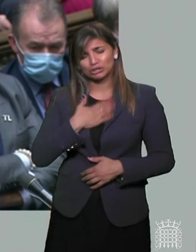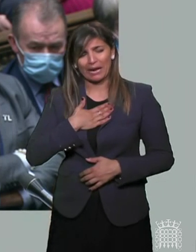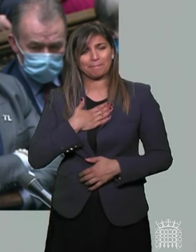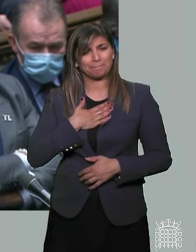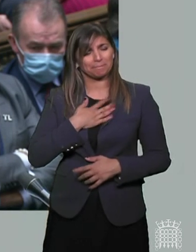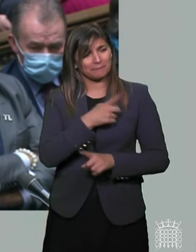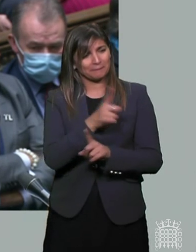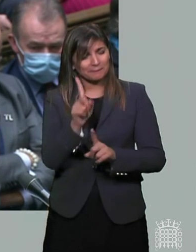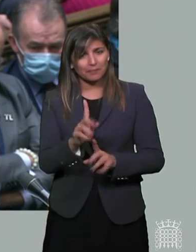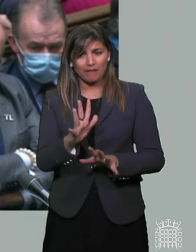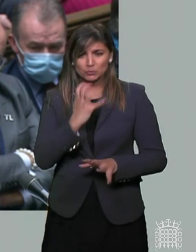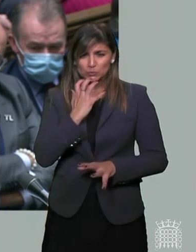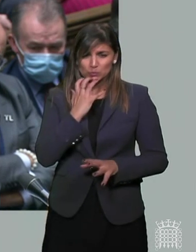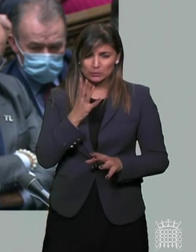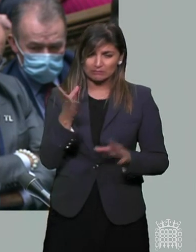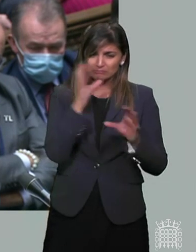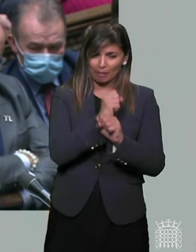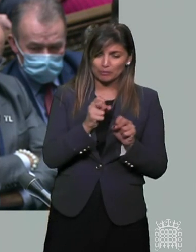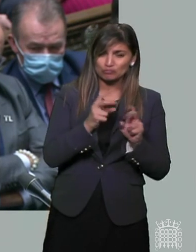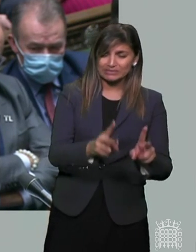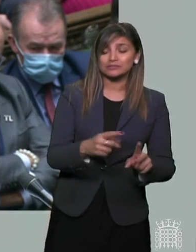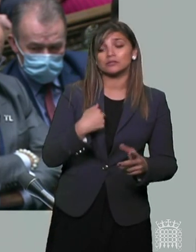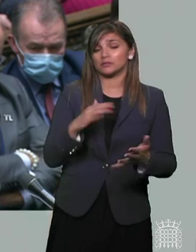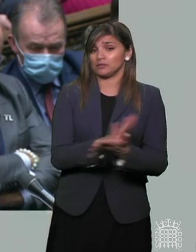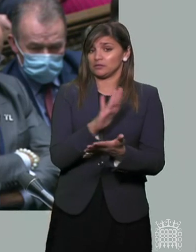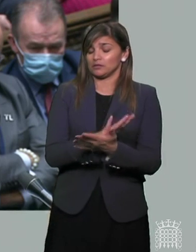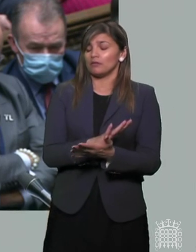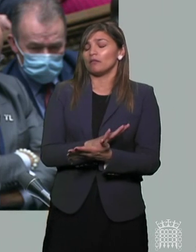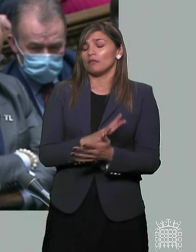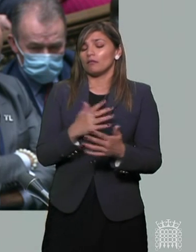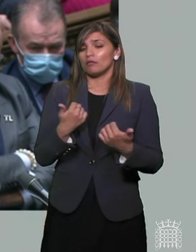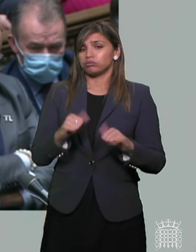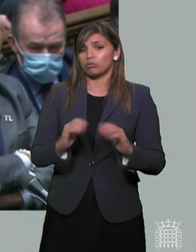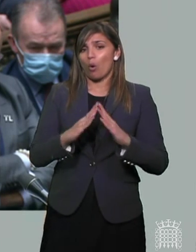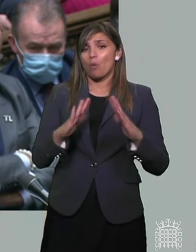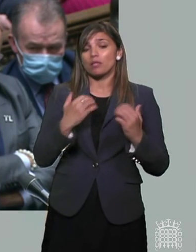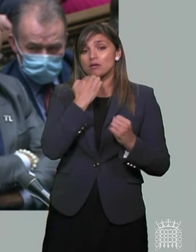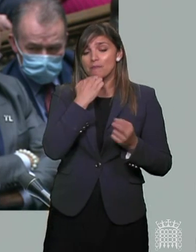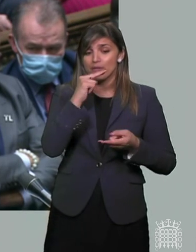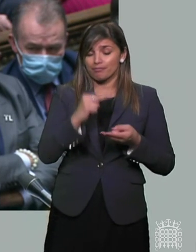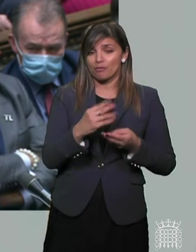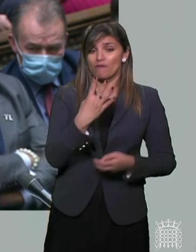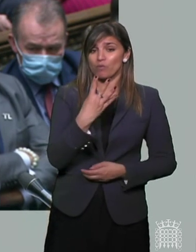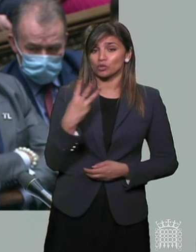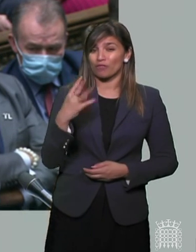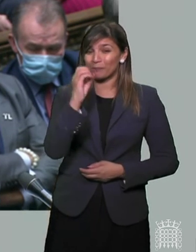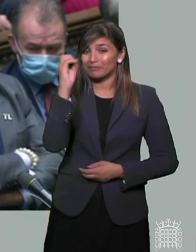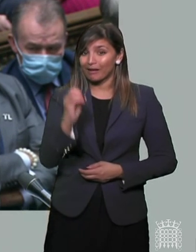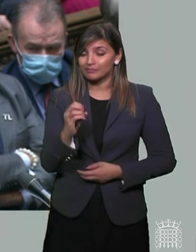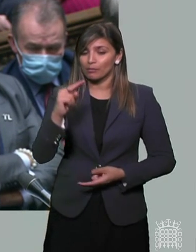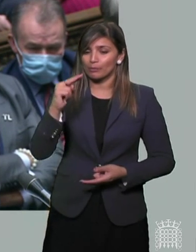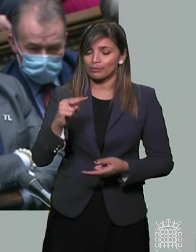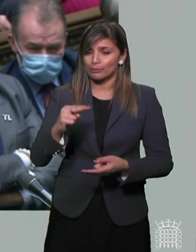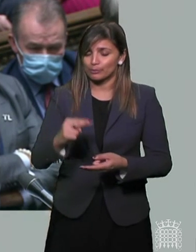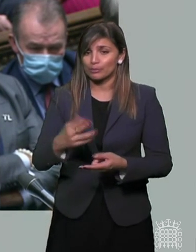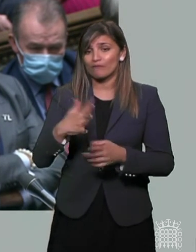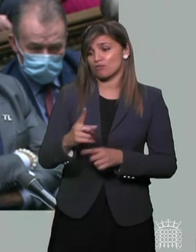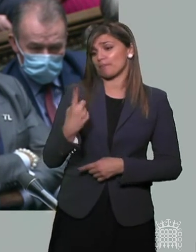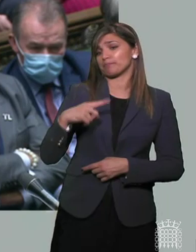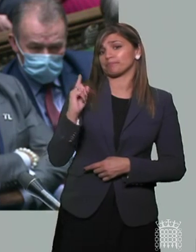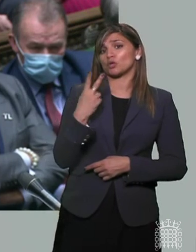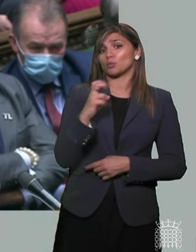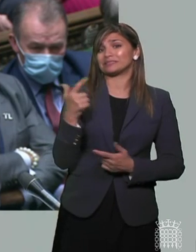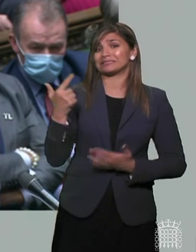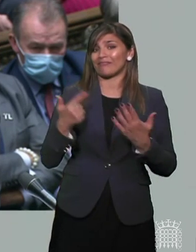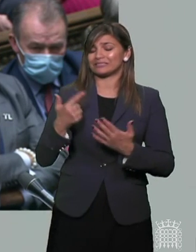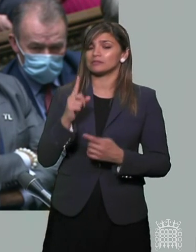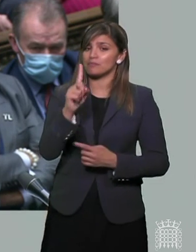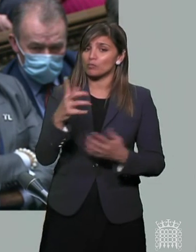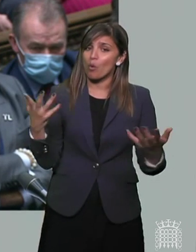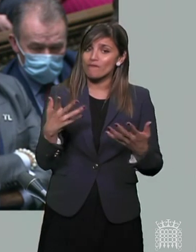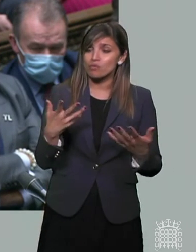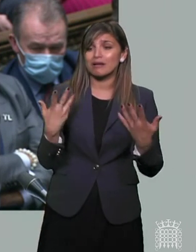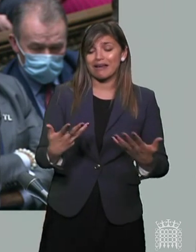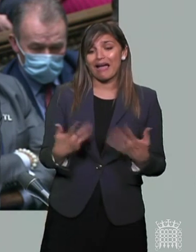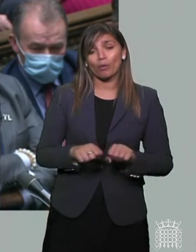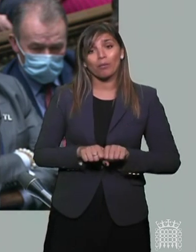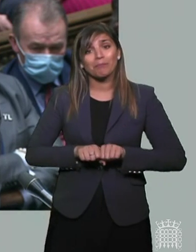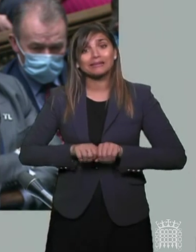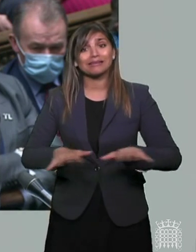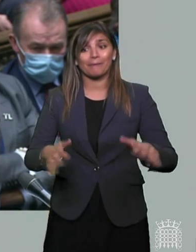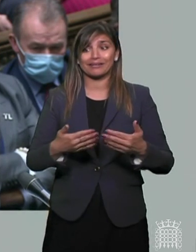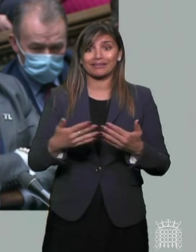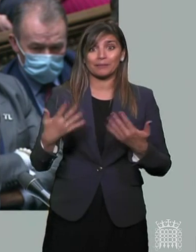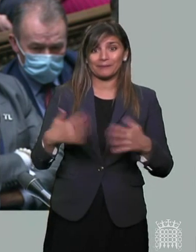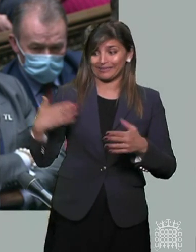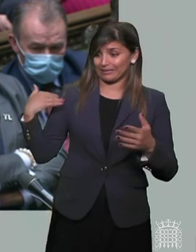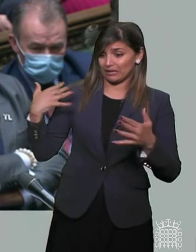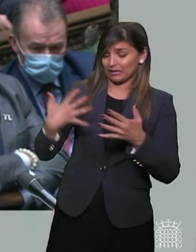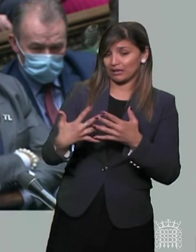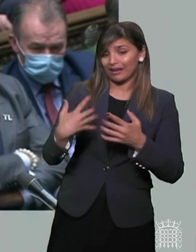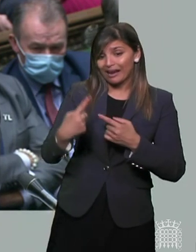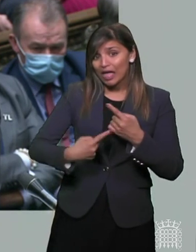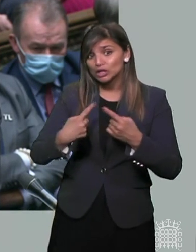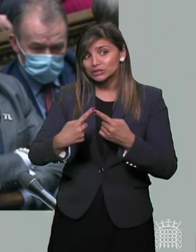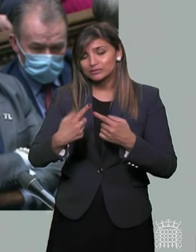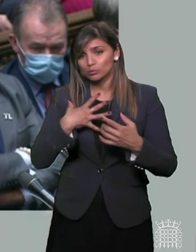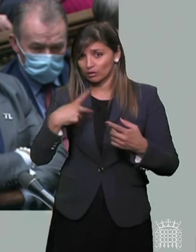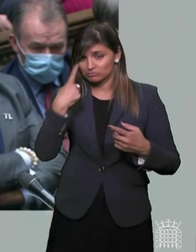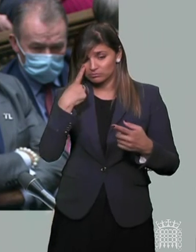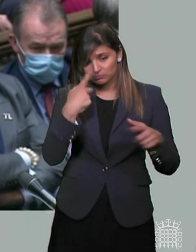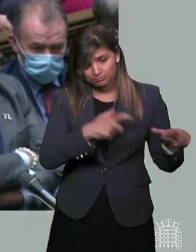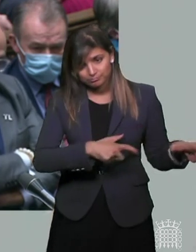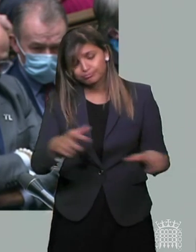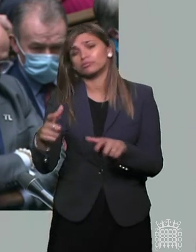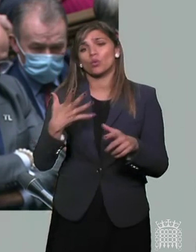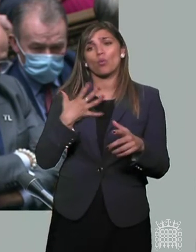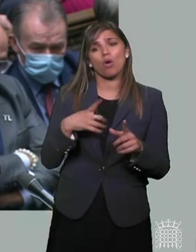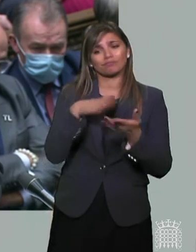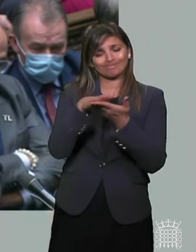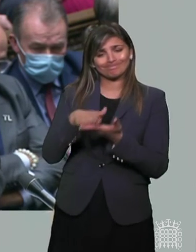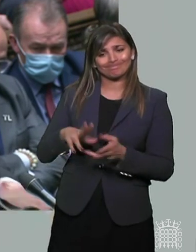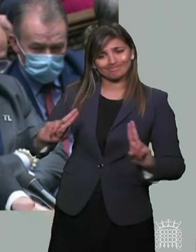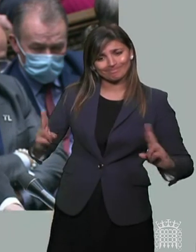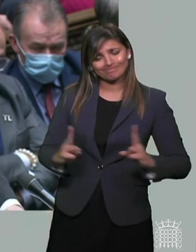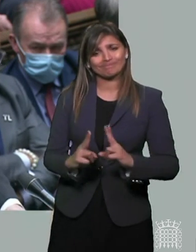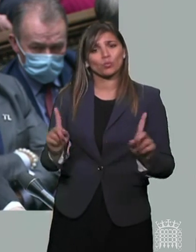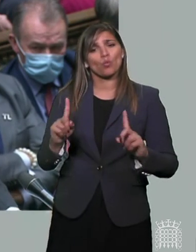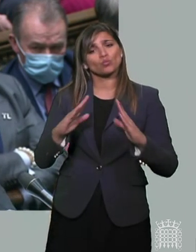I am proud to say that our rough sleeping snapshot shows that levels have fallen by 43% since 2017, although clearly, as we come out of the pandemic in the next year or so, we must make sure that we continue to reduce rough sleeping.